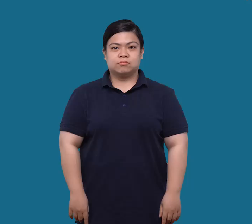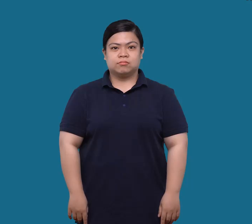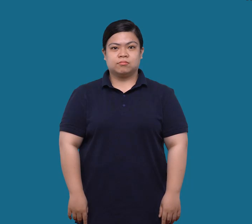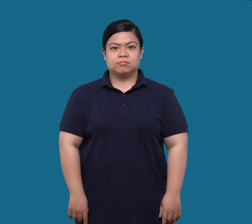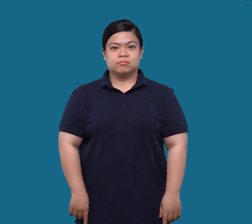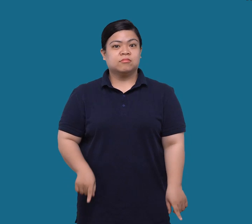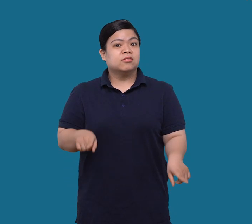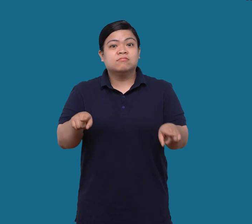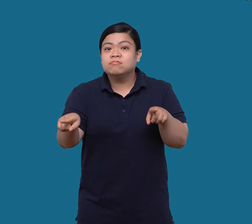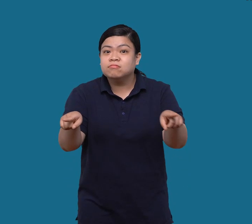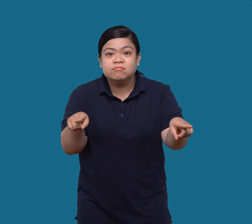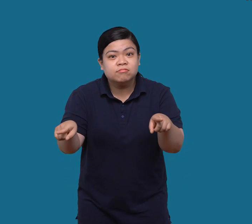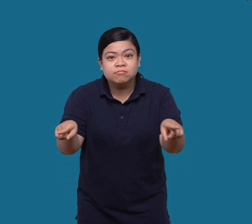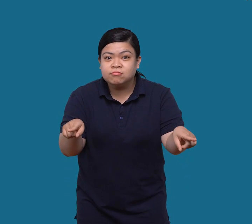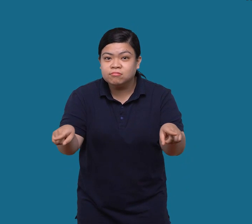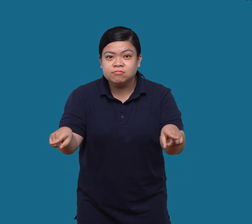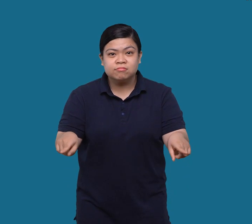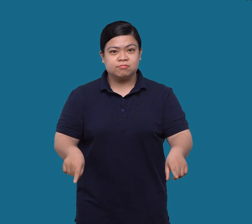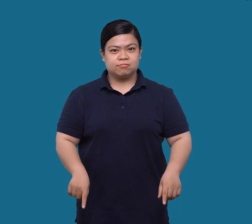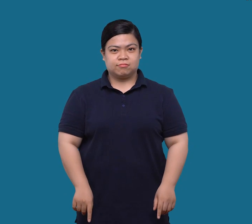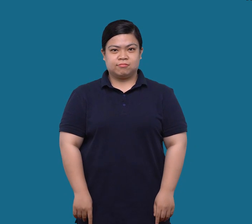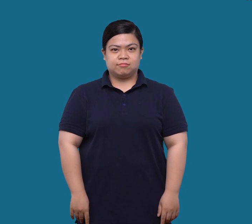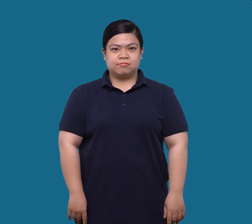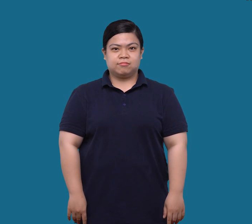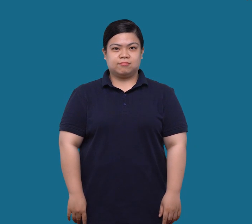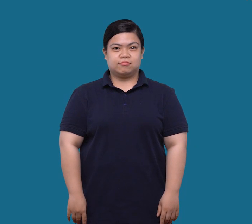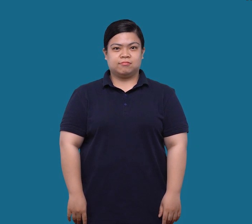hay là (hoặc là)